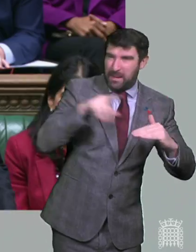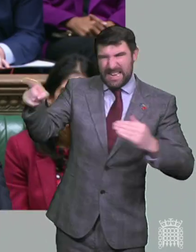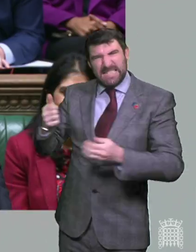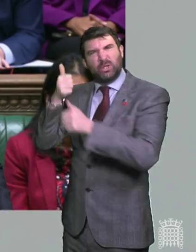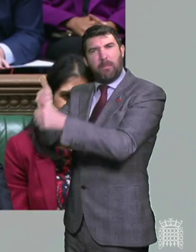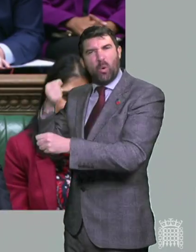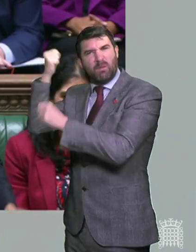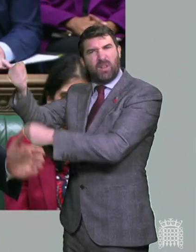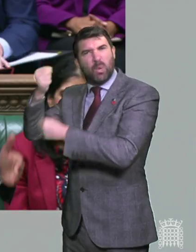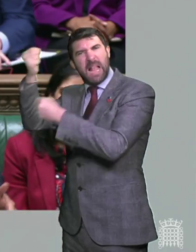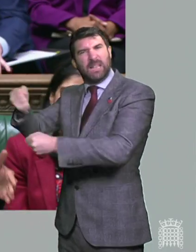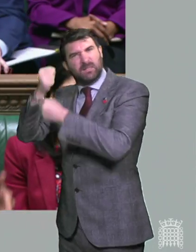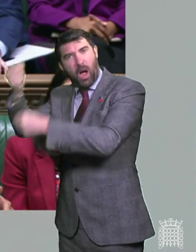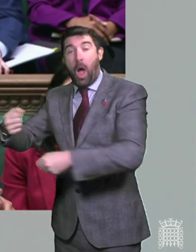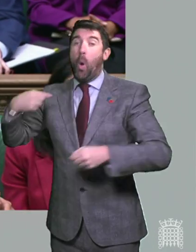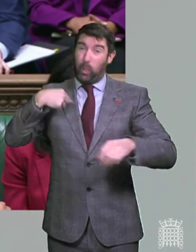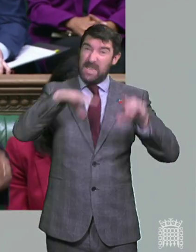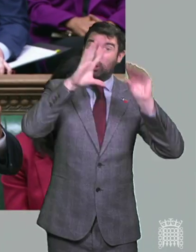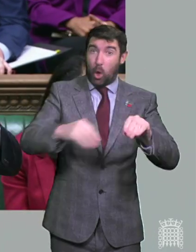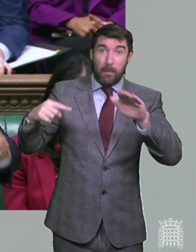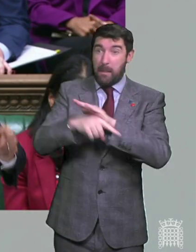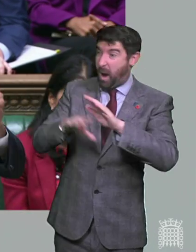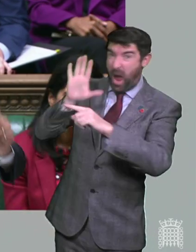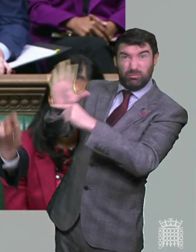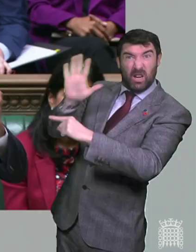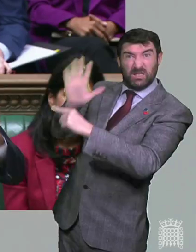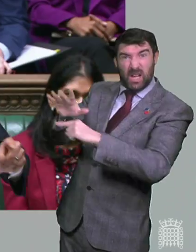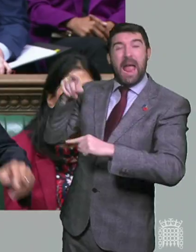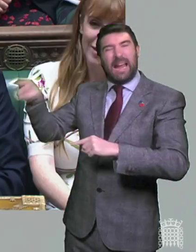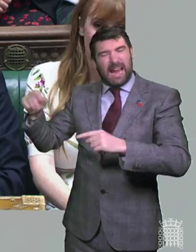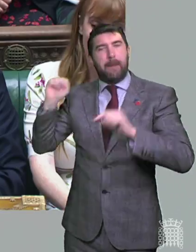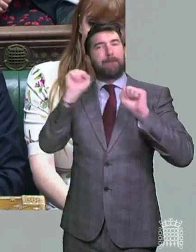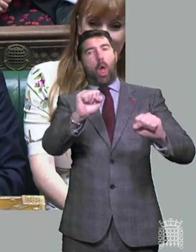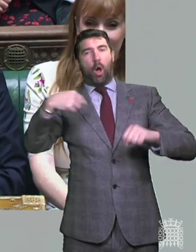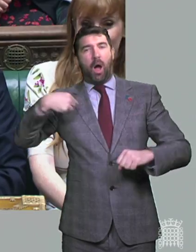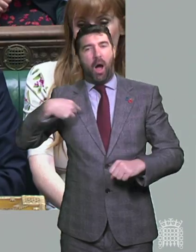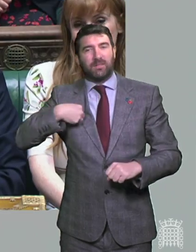We are tackling illegal migration; he is opposing every measure.